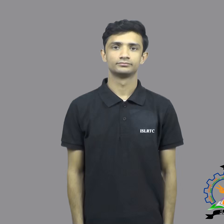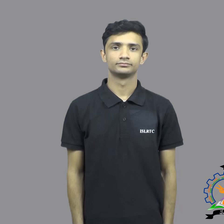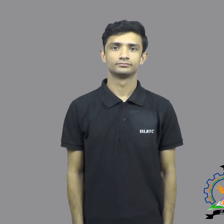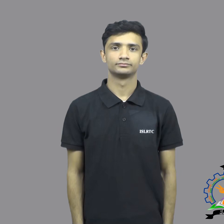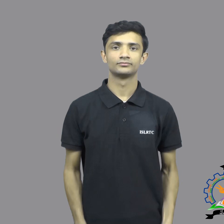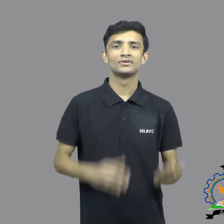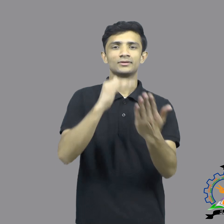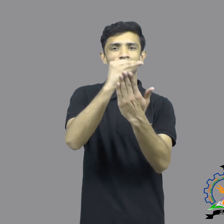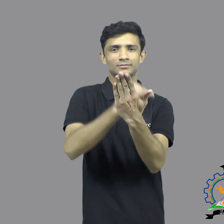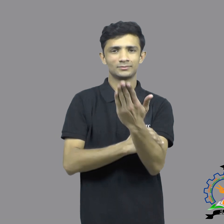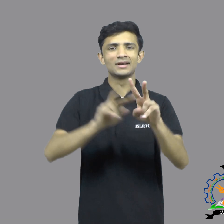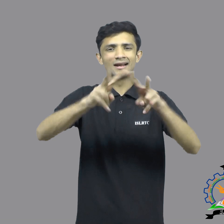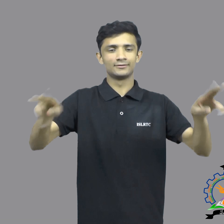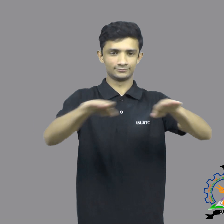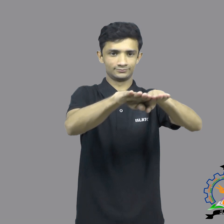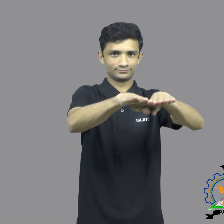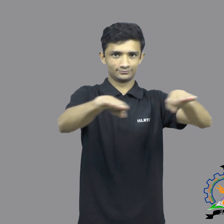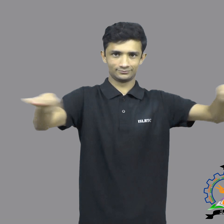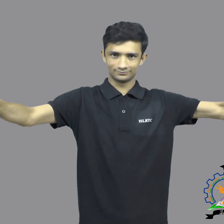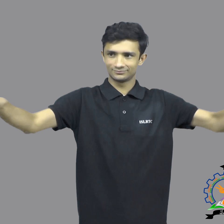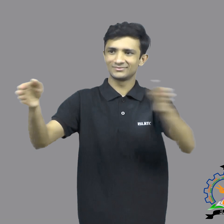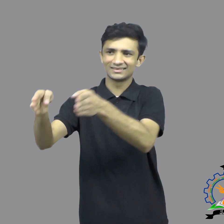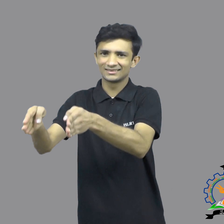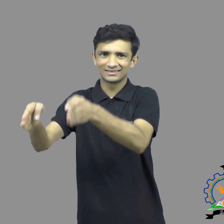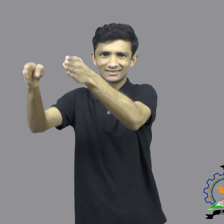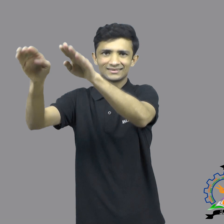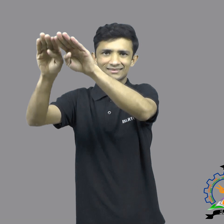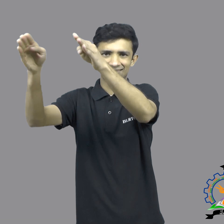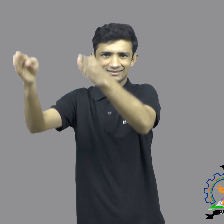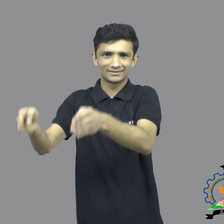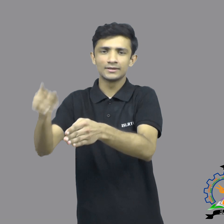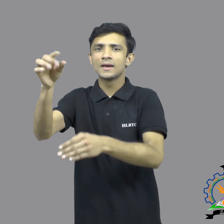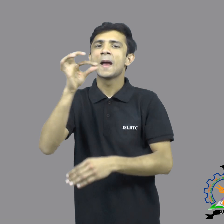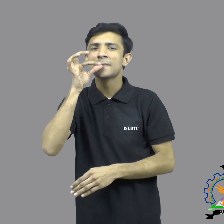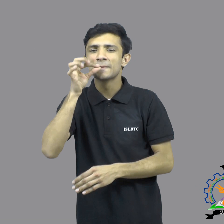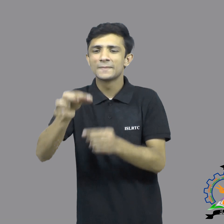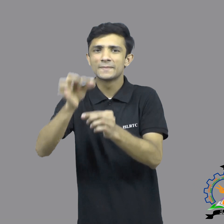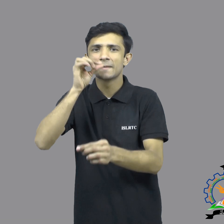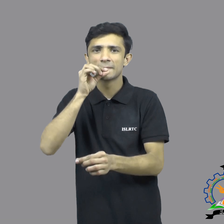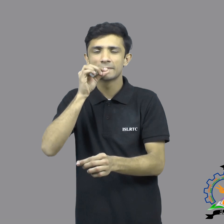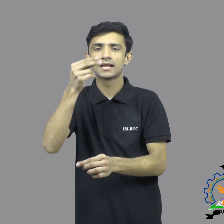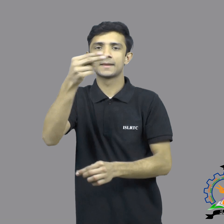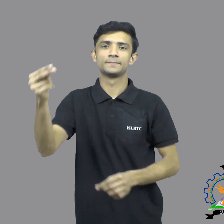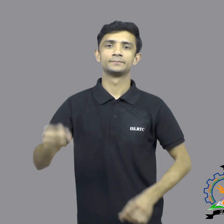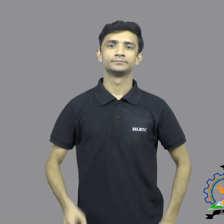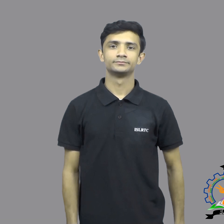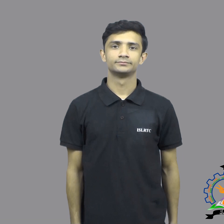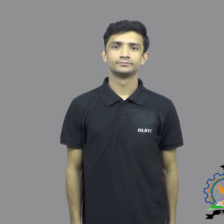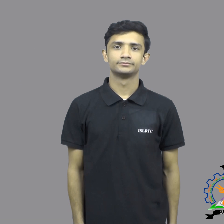Podium Mic